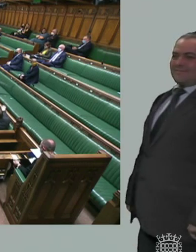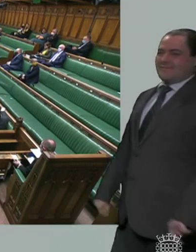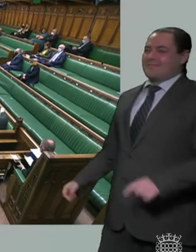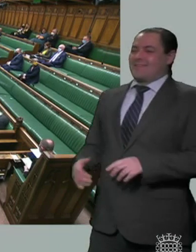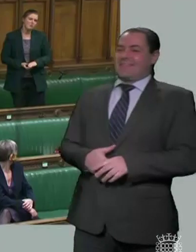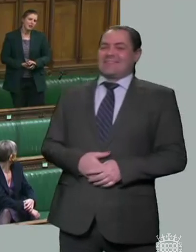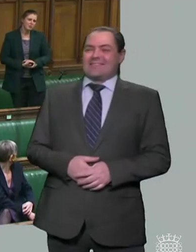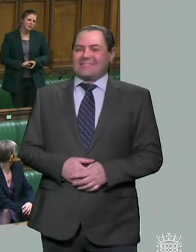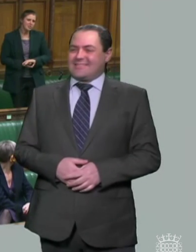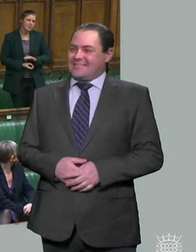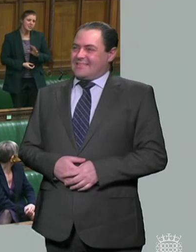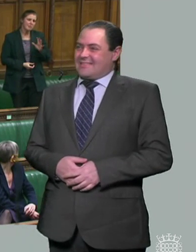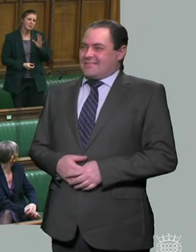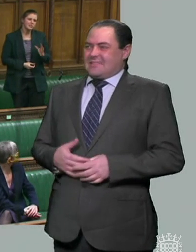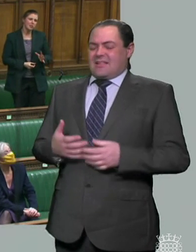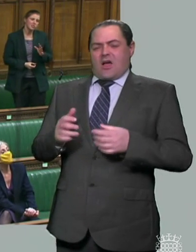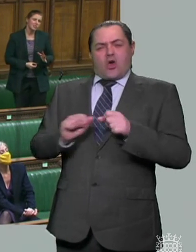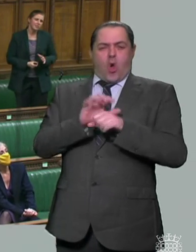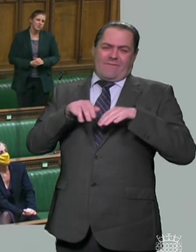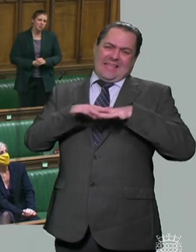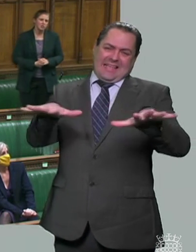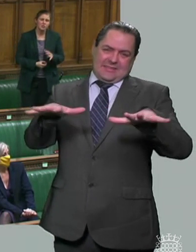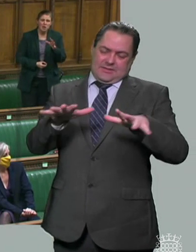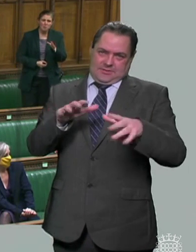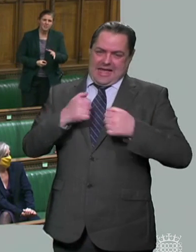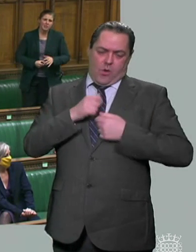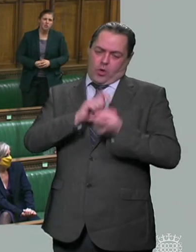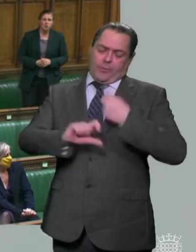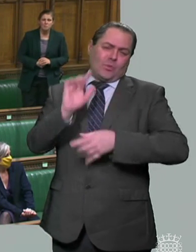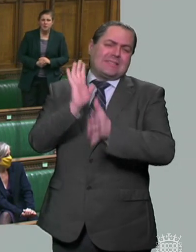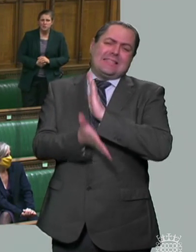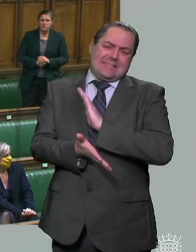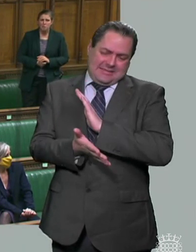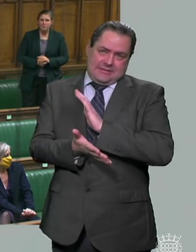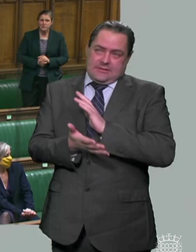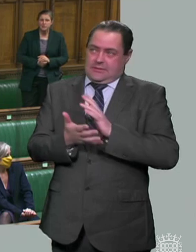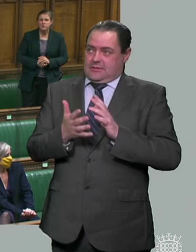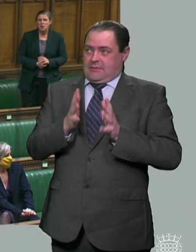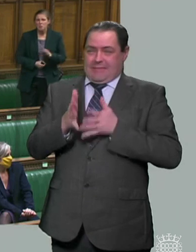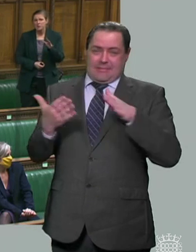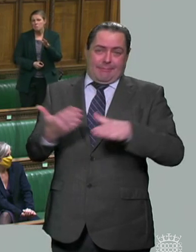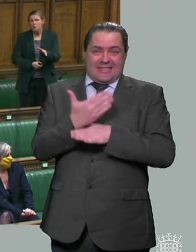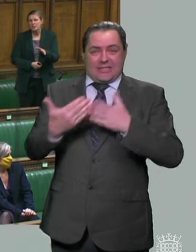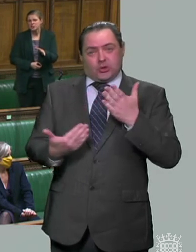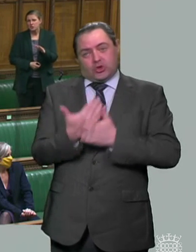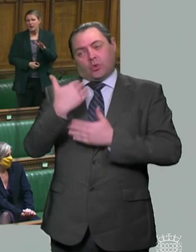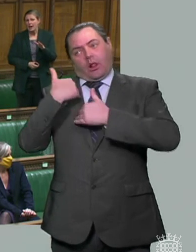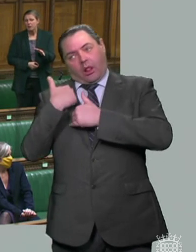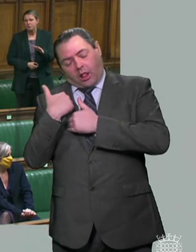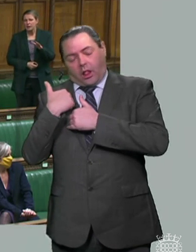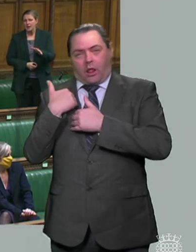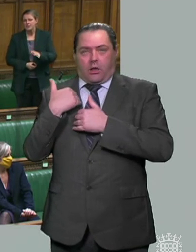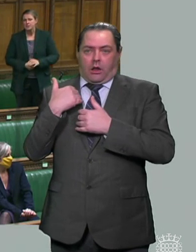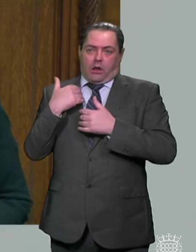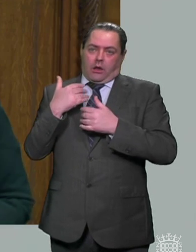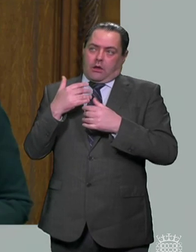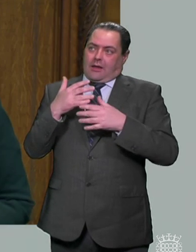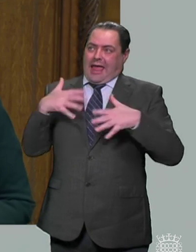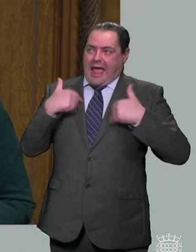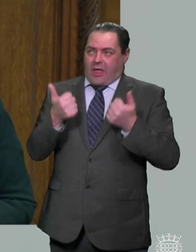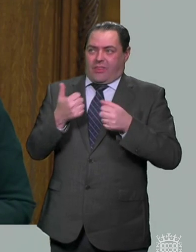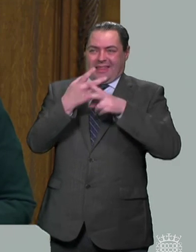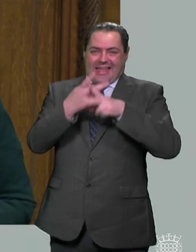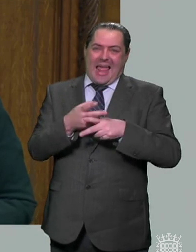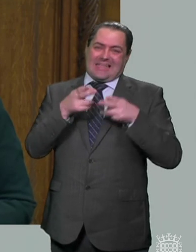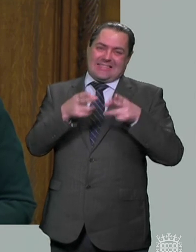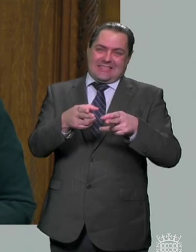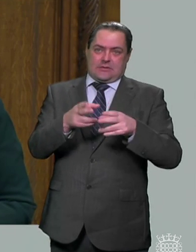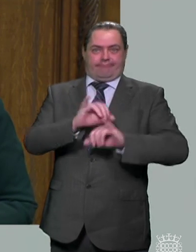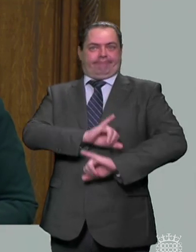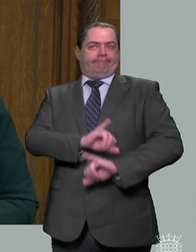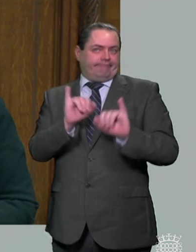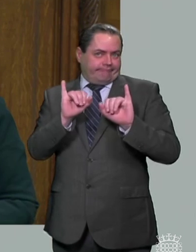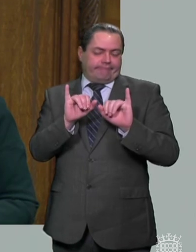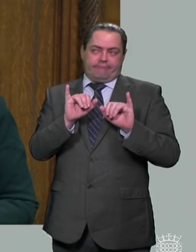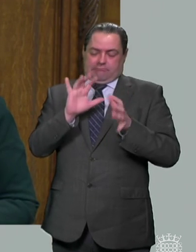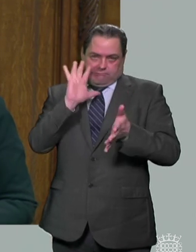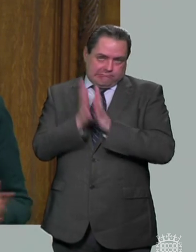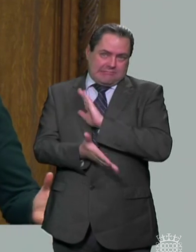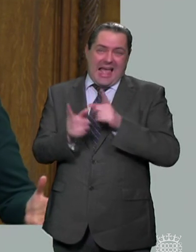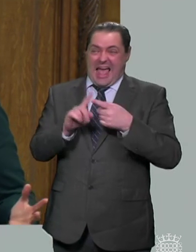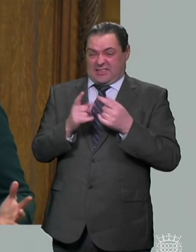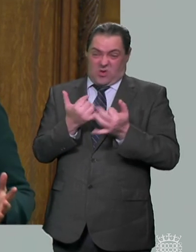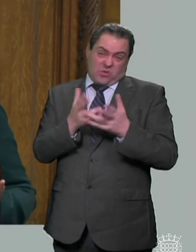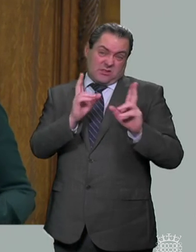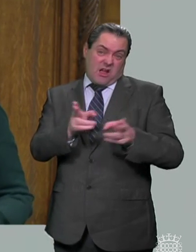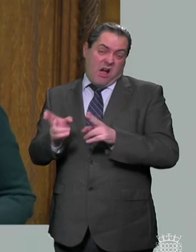Letting covid rip through our communities has come at a serious cost, placing new burdens on business and putting more risk in our health and care system, along with unnecessary risks to lives.